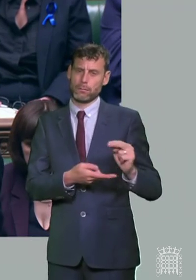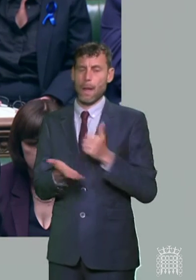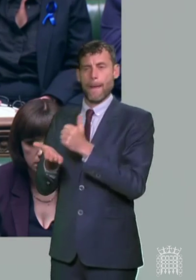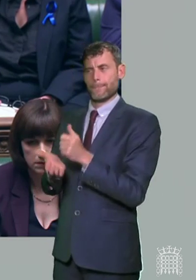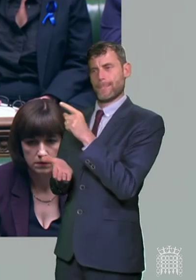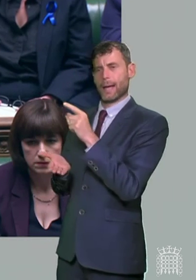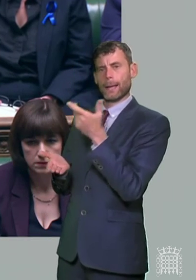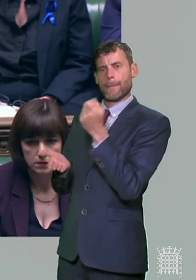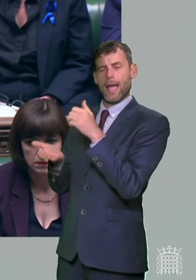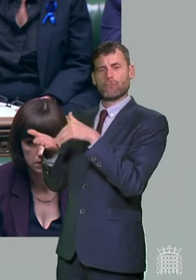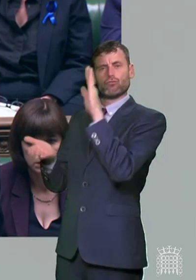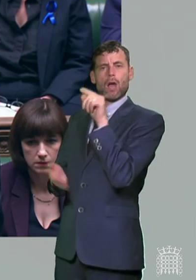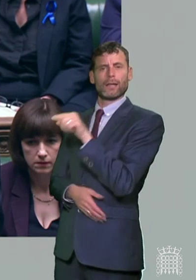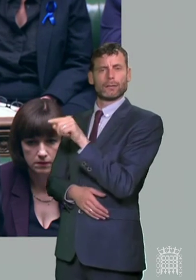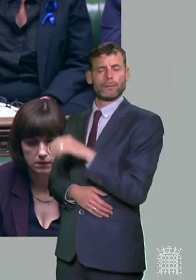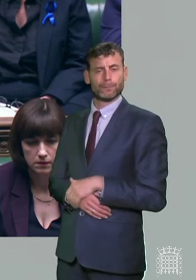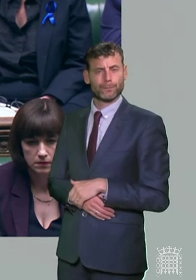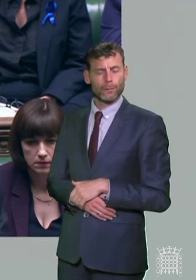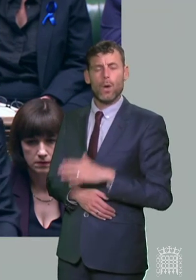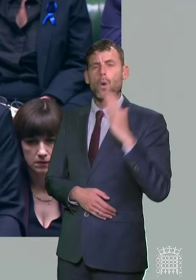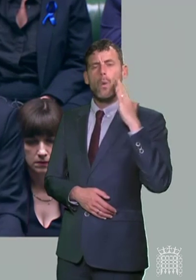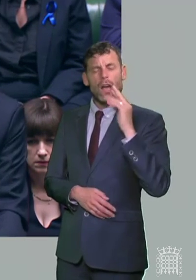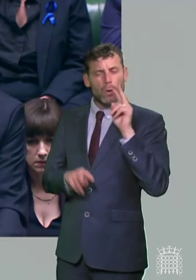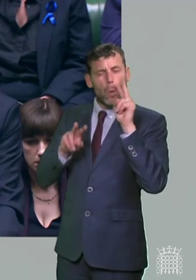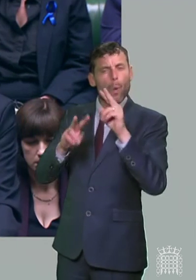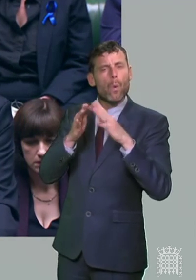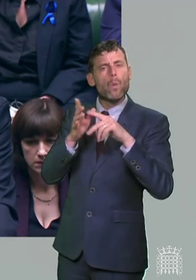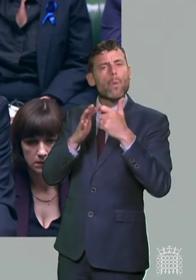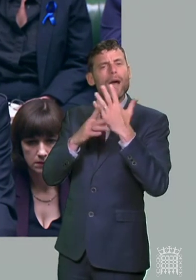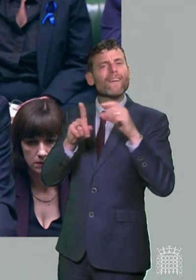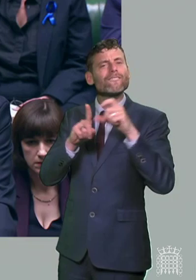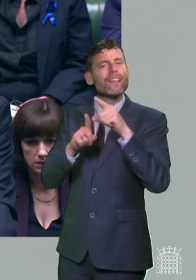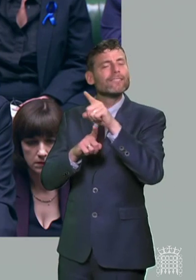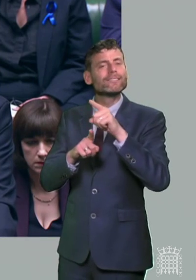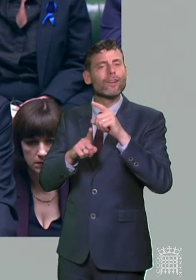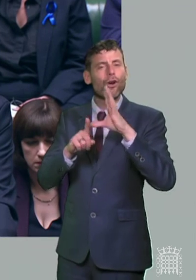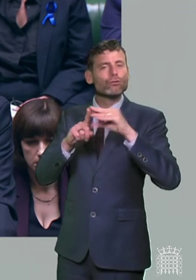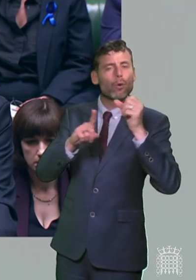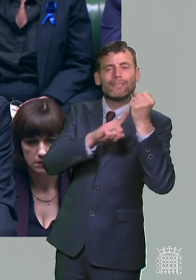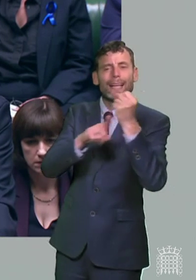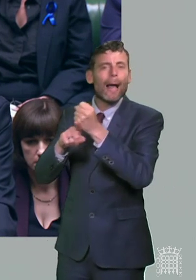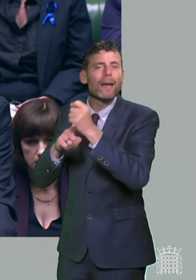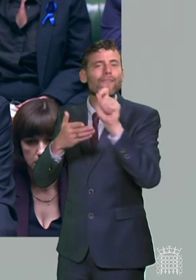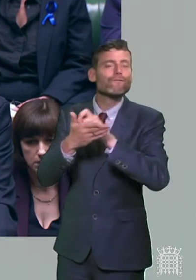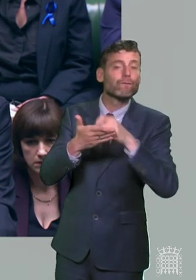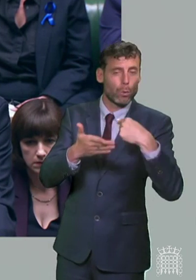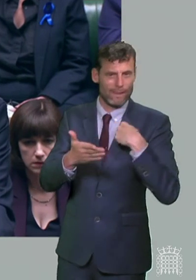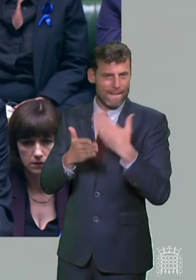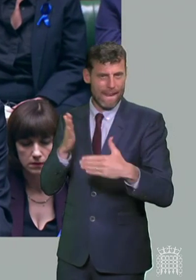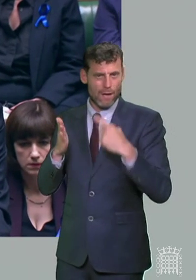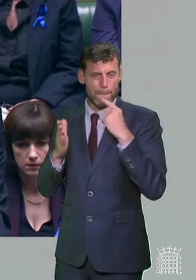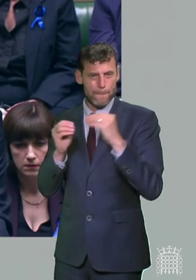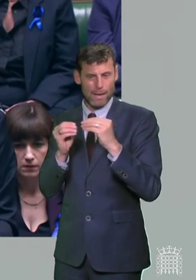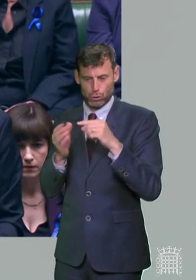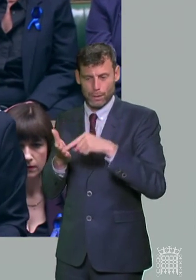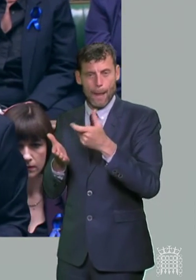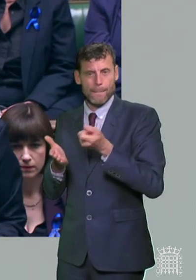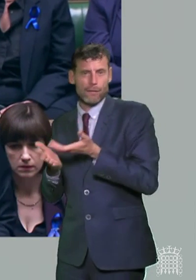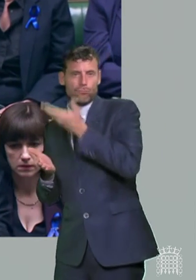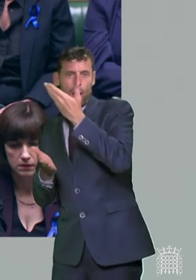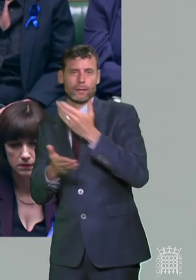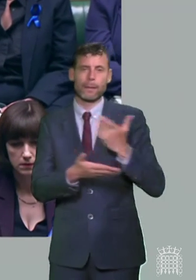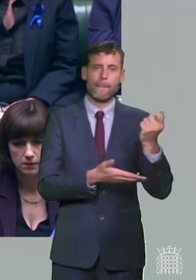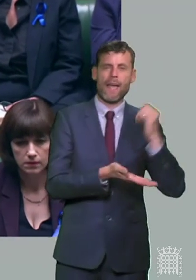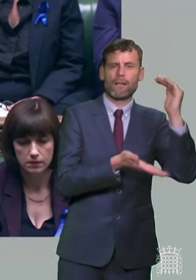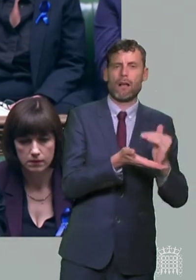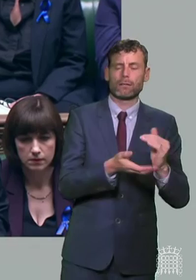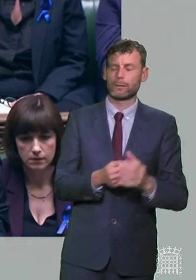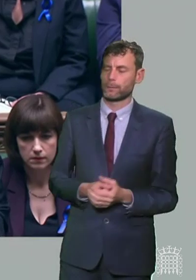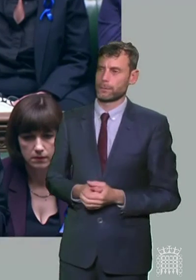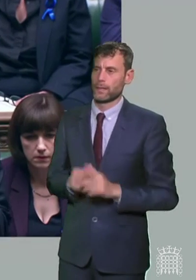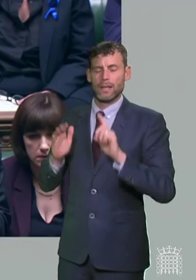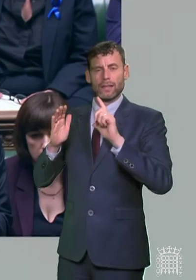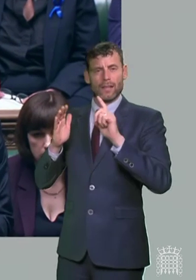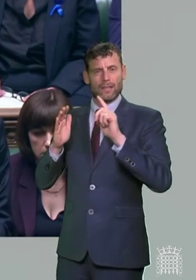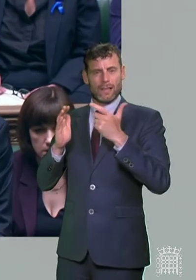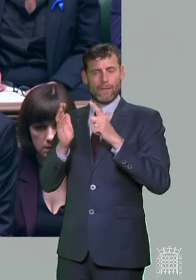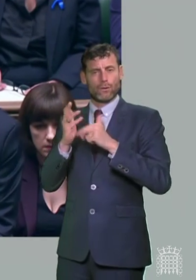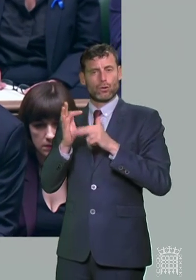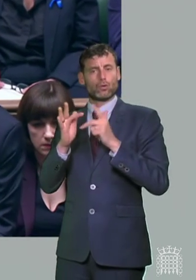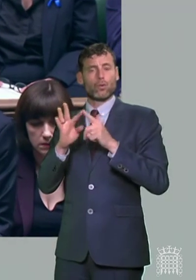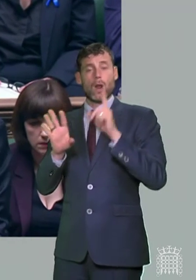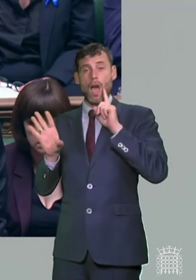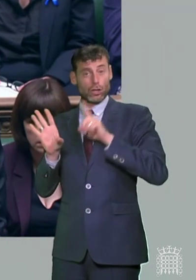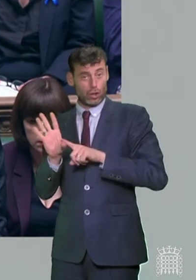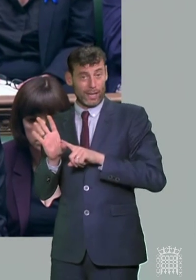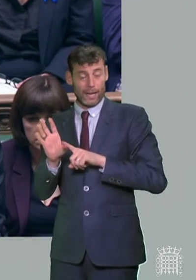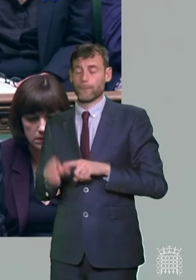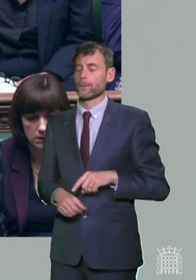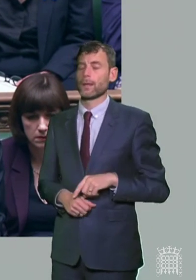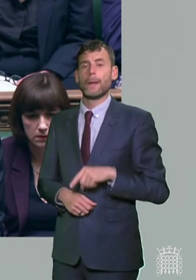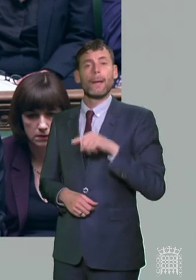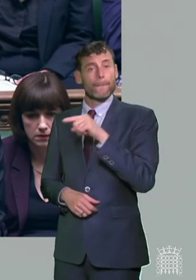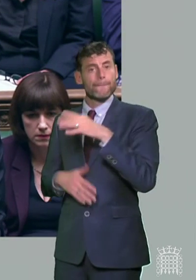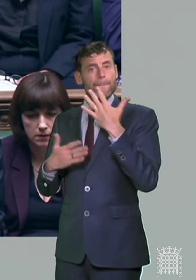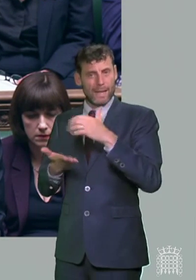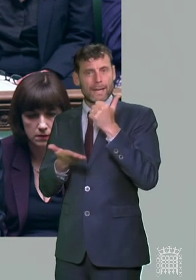I did not see that on any leaflets in Wakefield. But this has not come from nowhere, because according to the Financial Times, on 7 June last year, the Prime Minister was directly lobbied for the cap to be lifted.